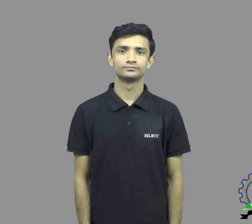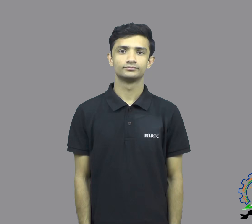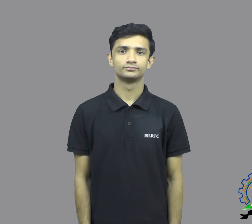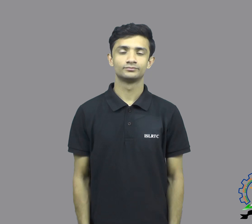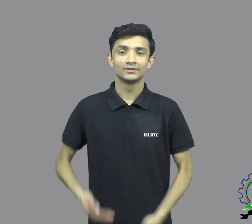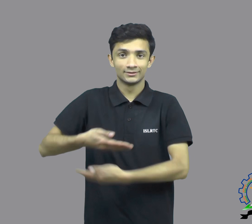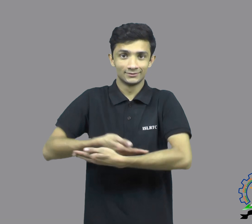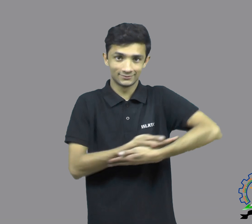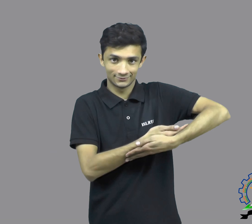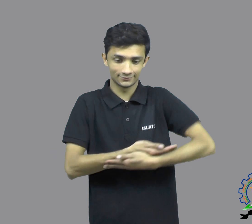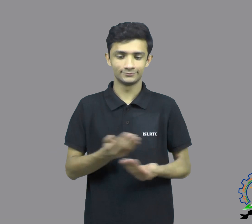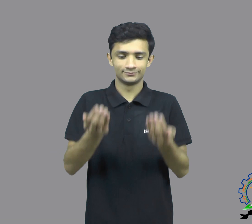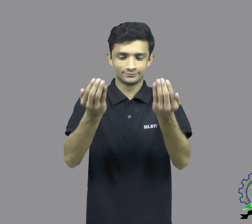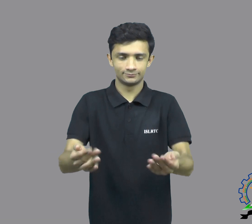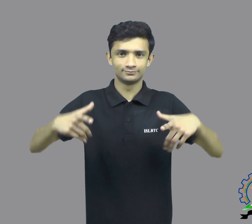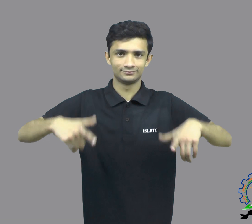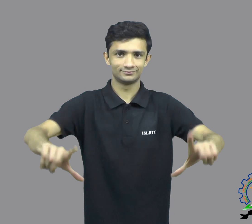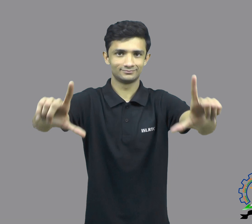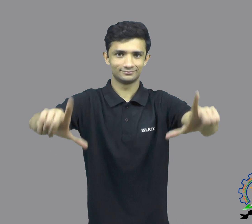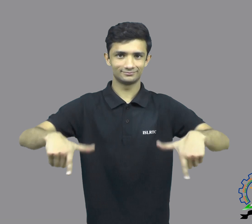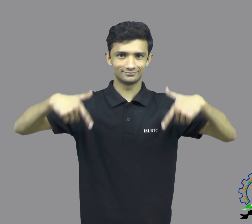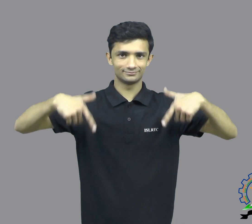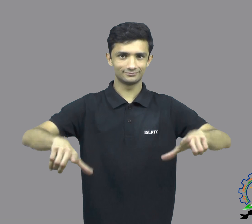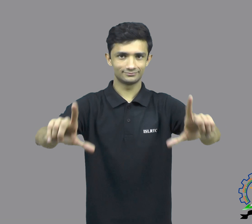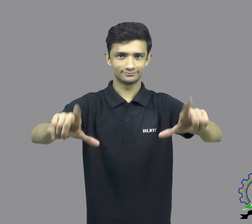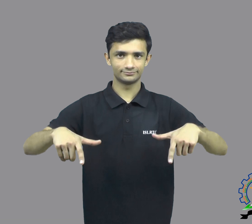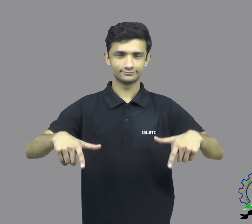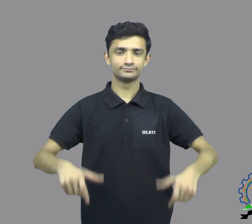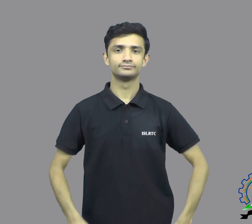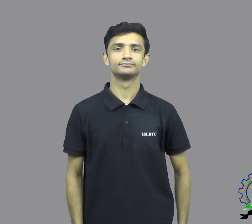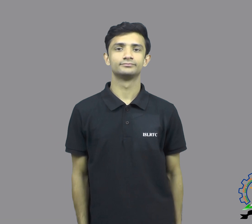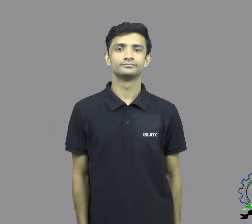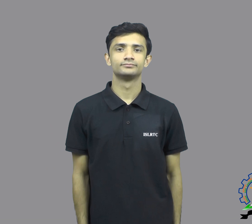Cradle